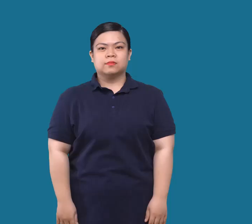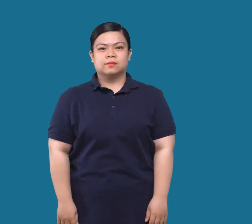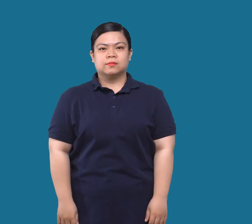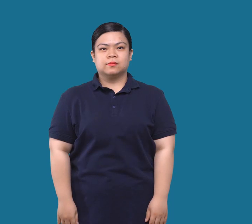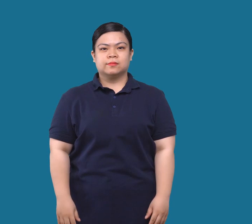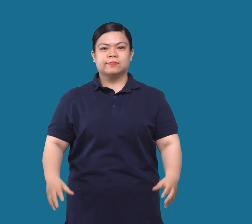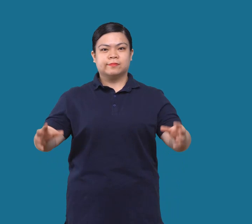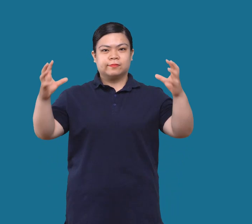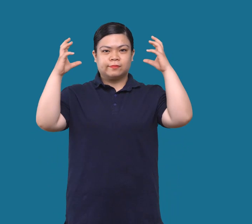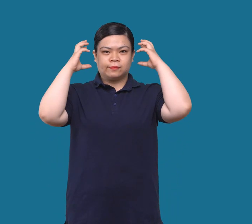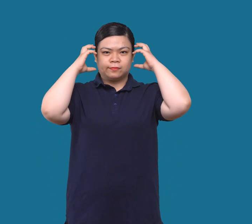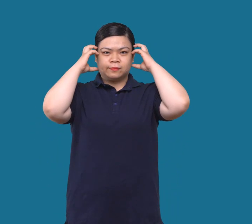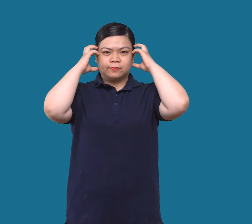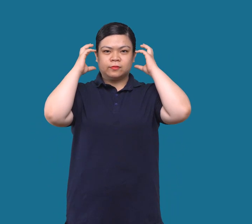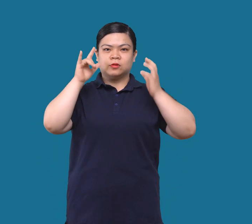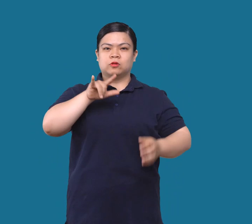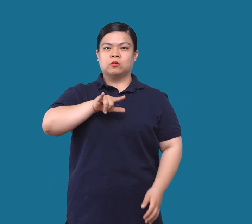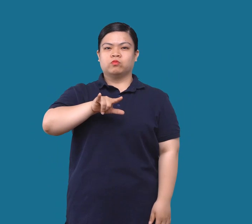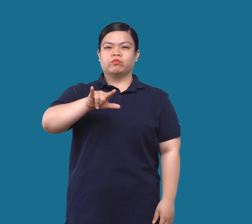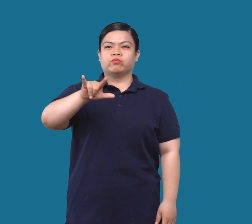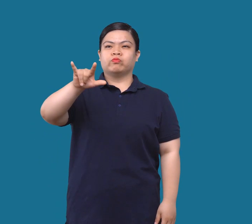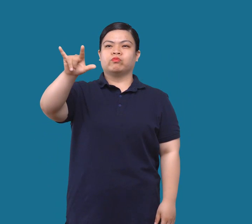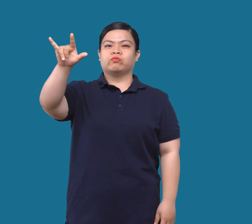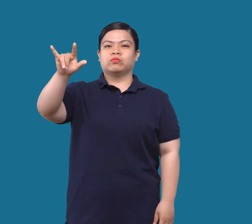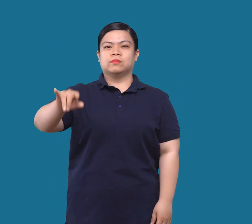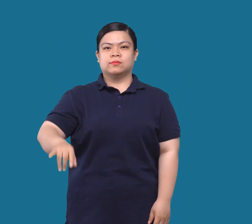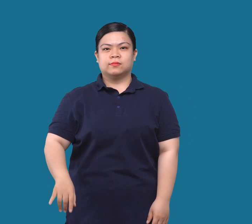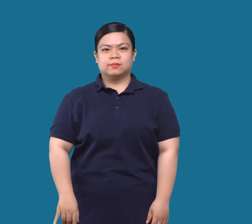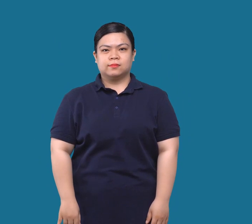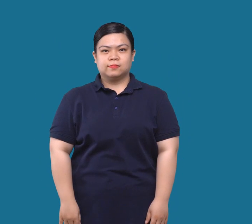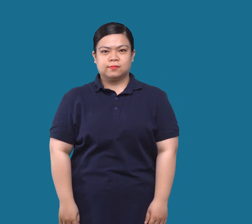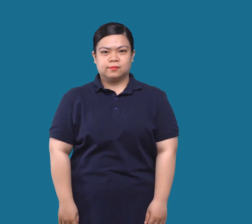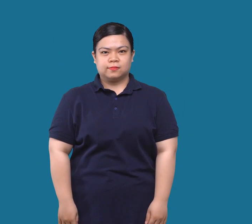phi công